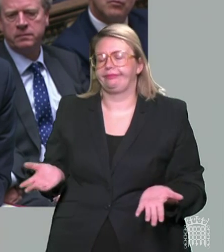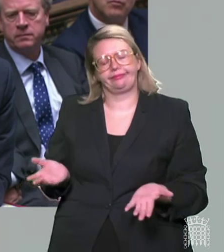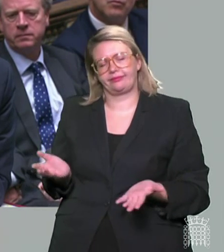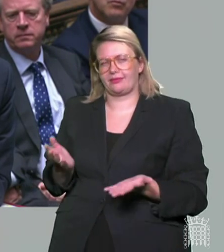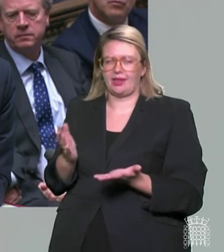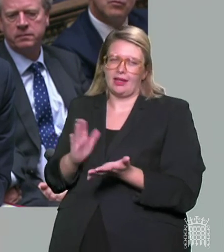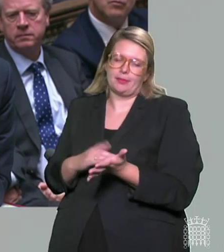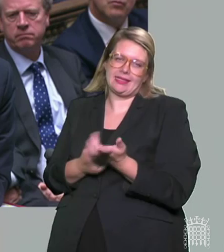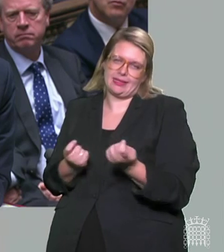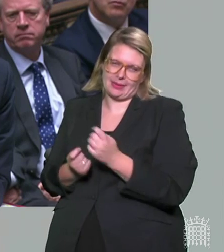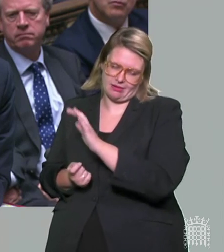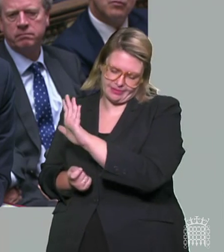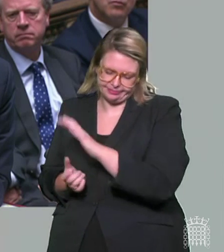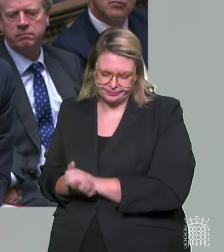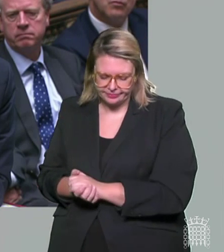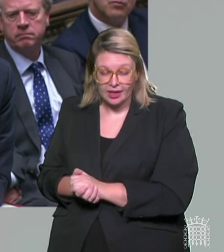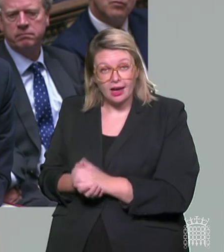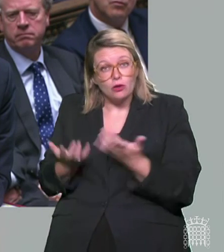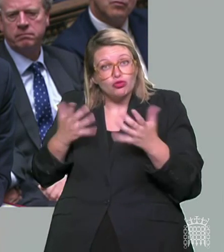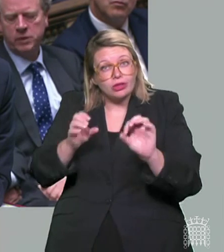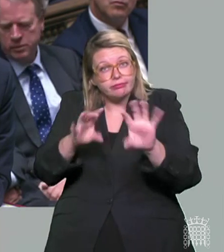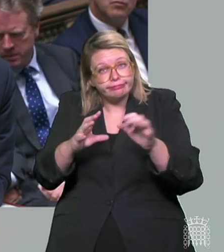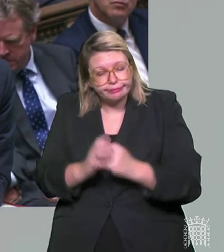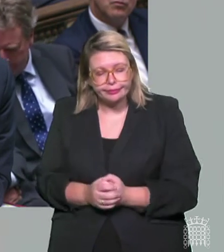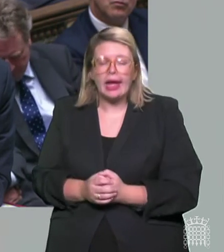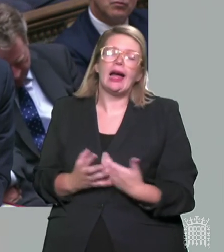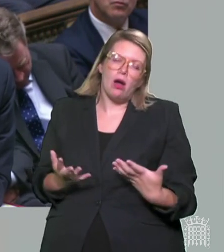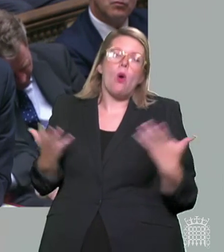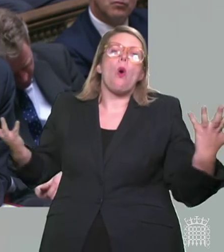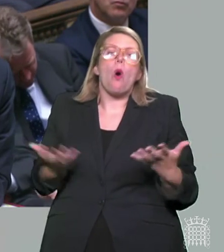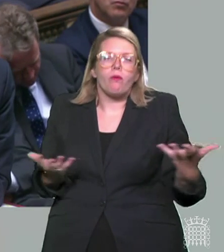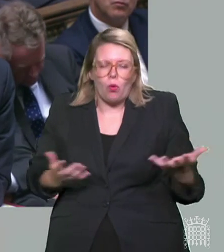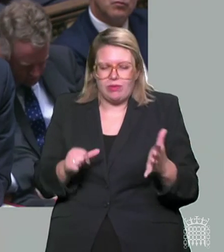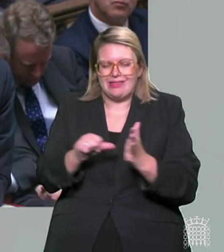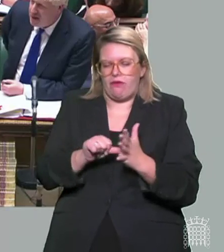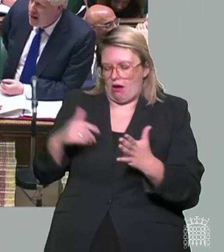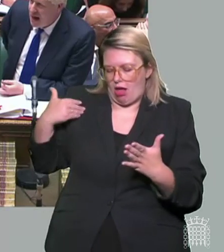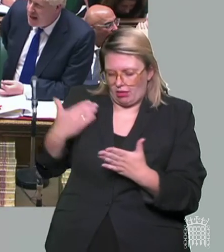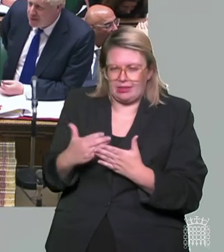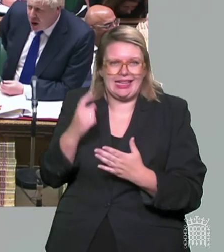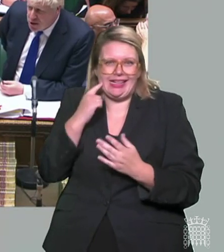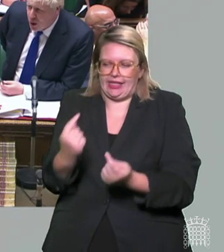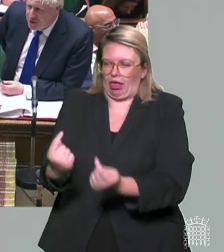When things are tough, of course people turn their fire on the leader of the country.